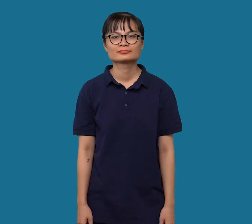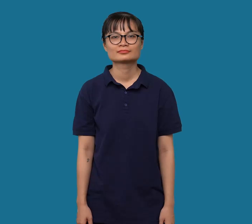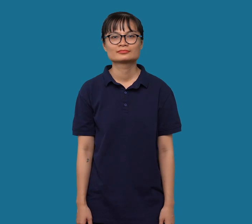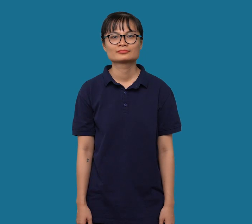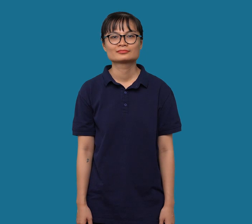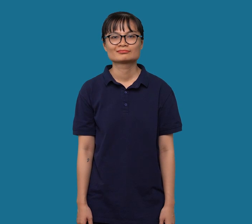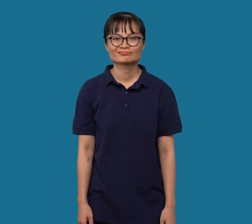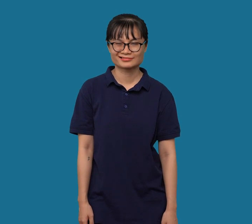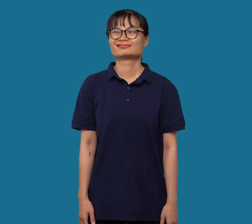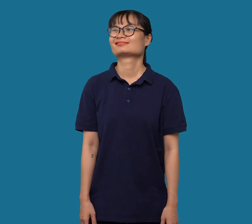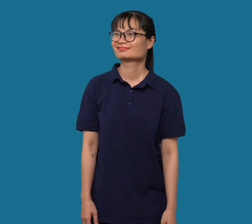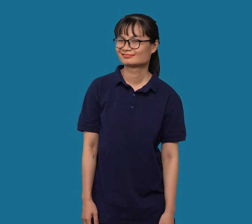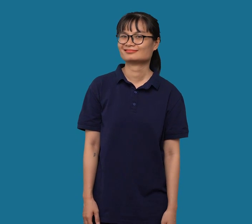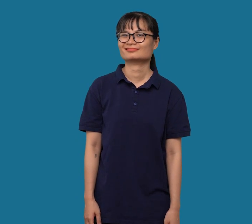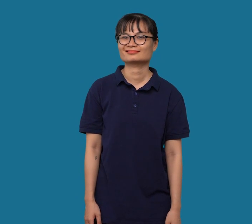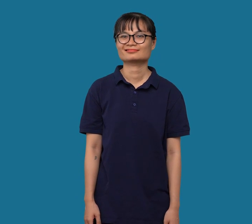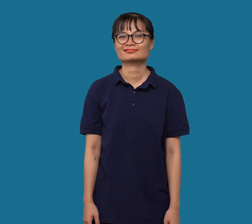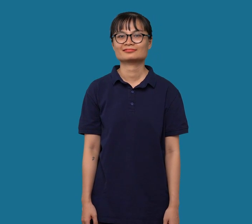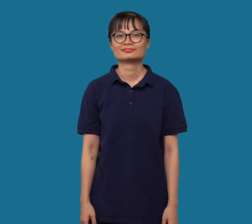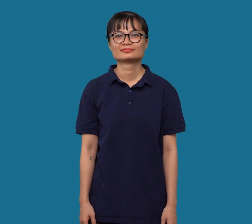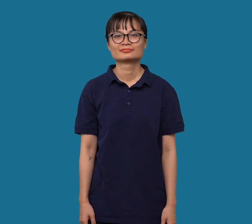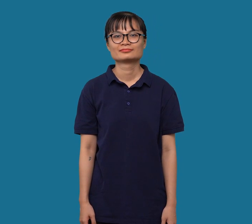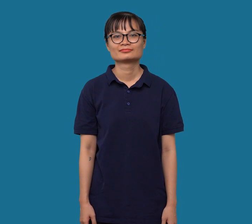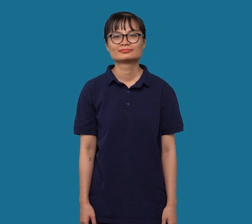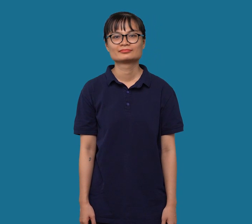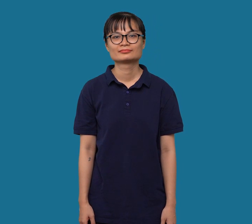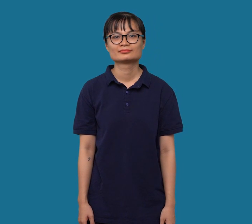vênh váo